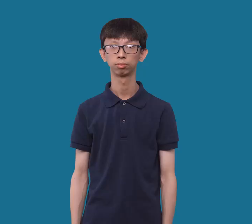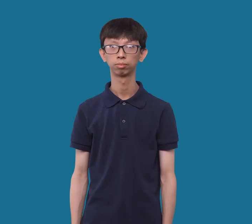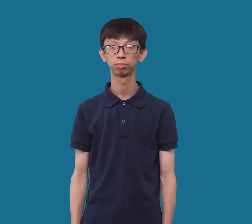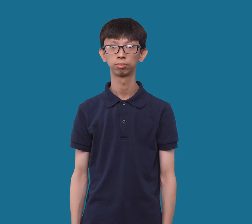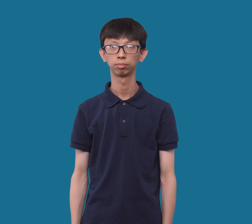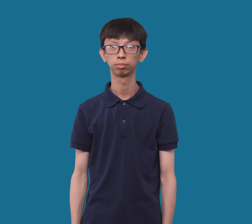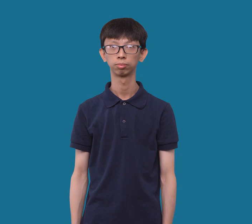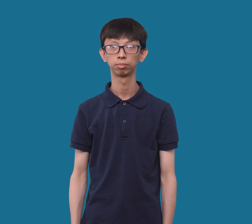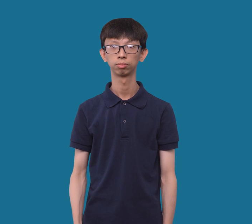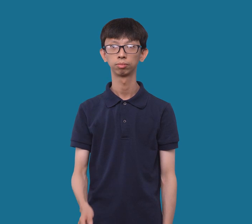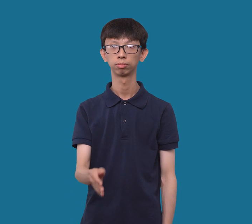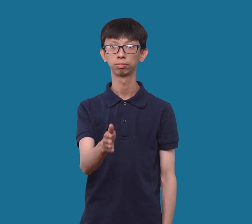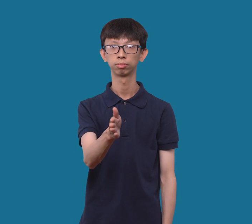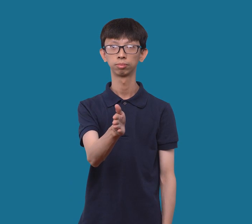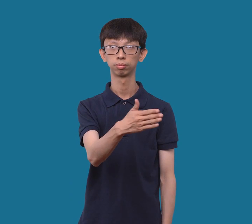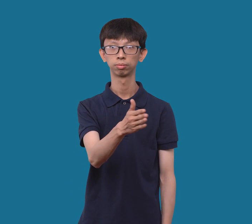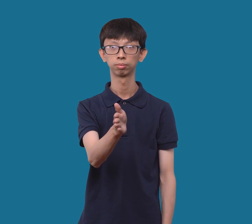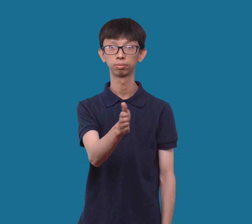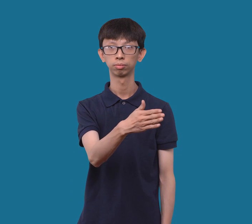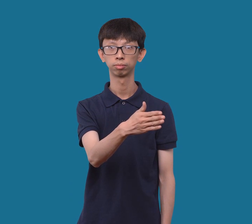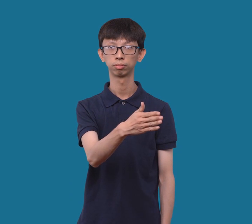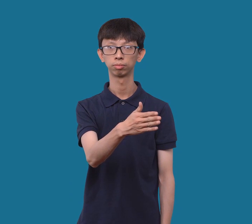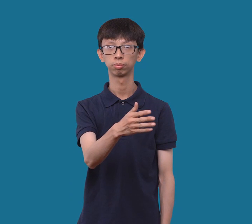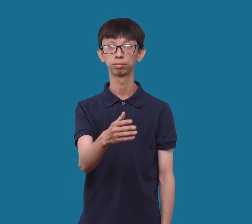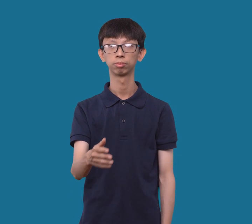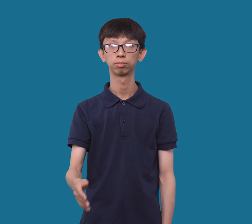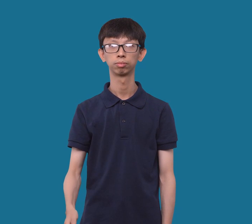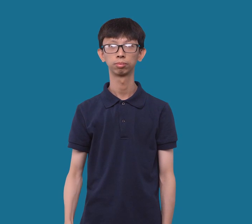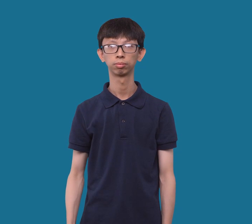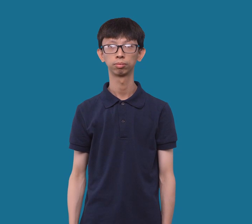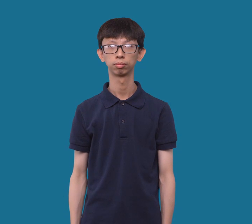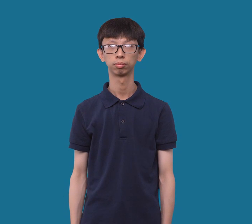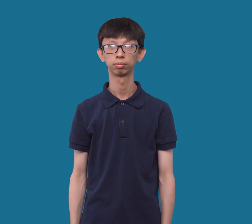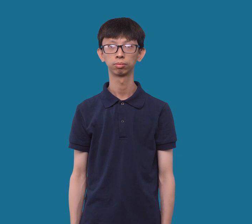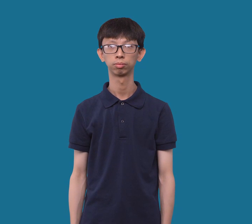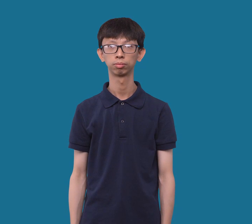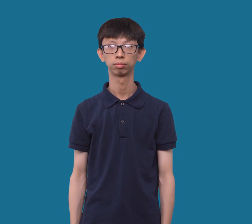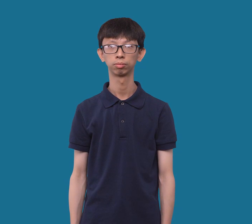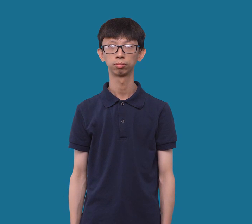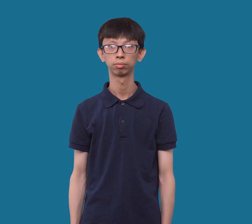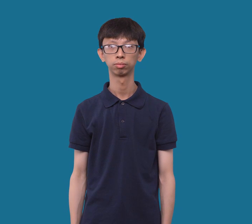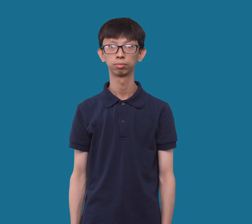bên trái